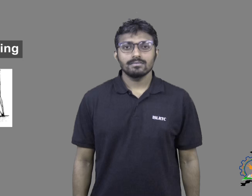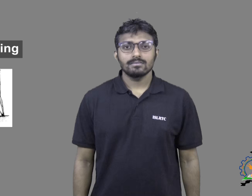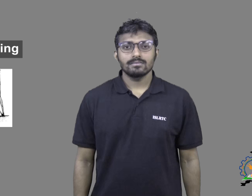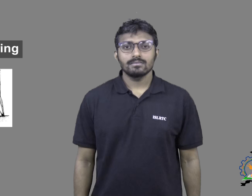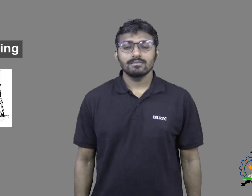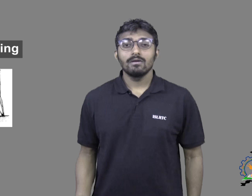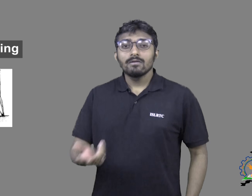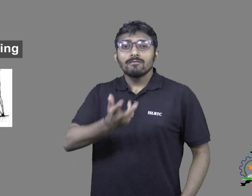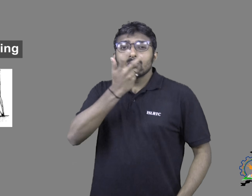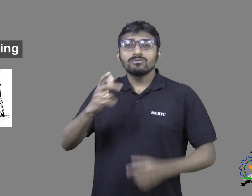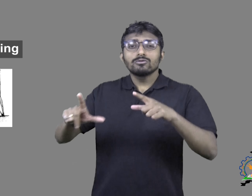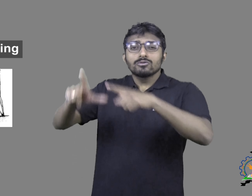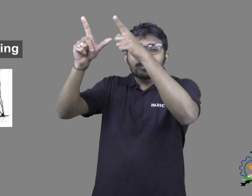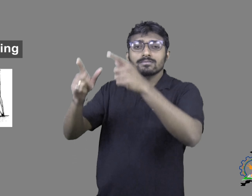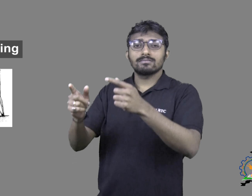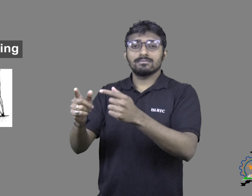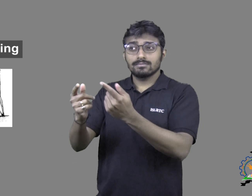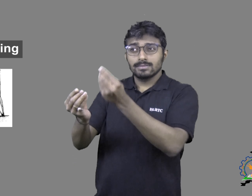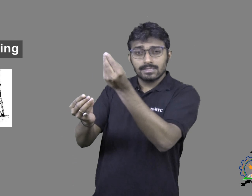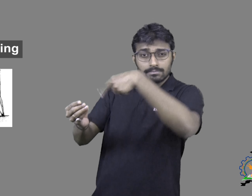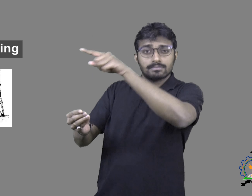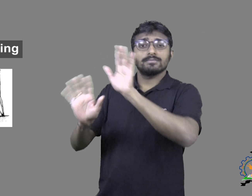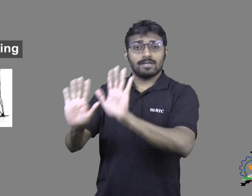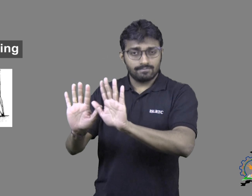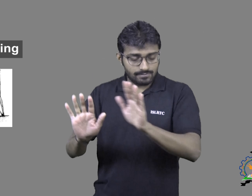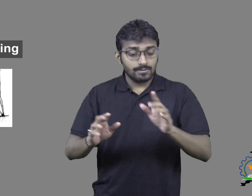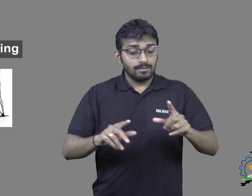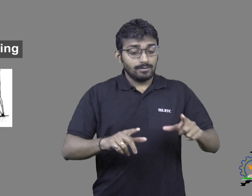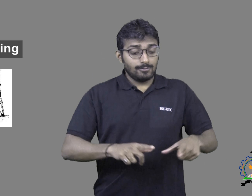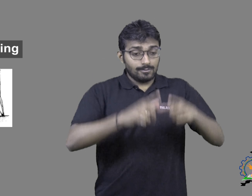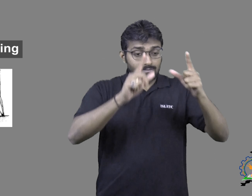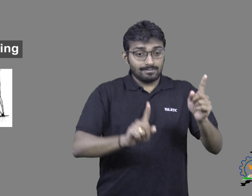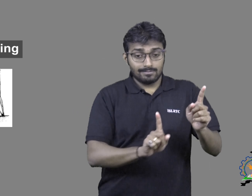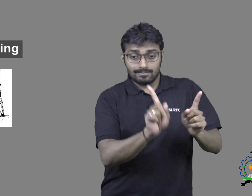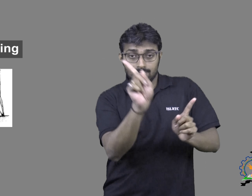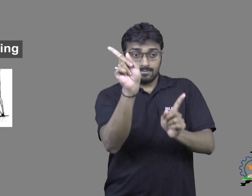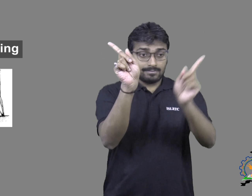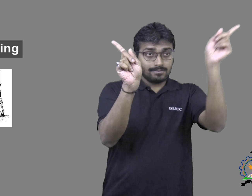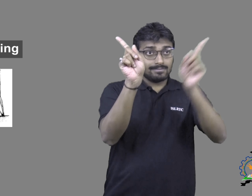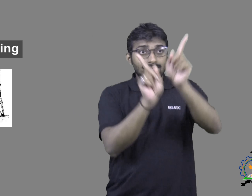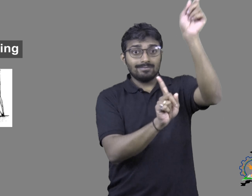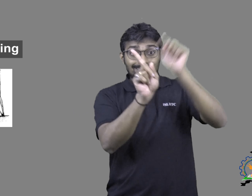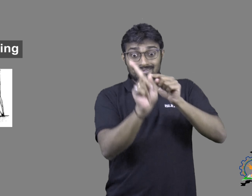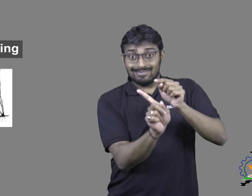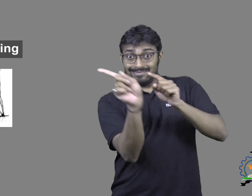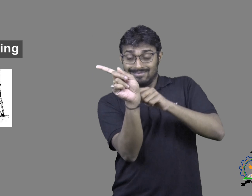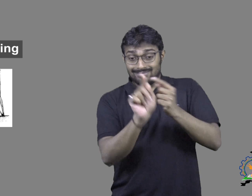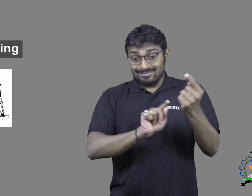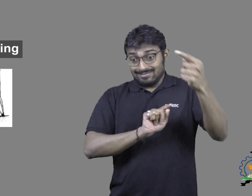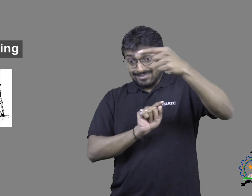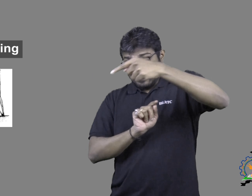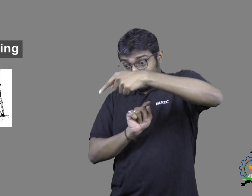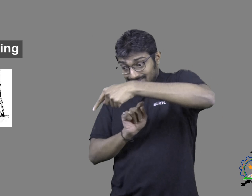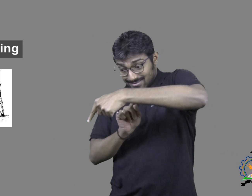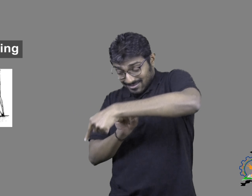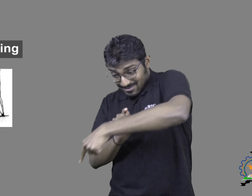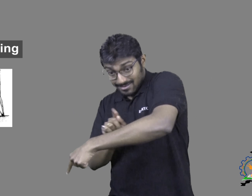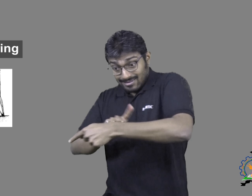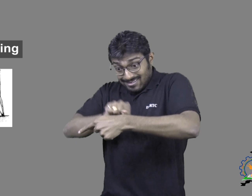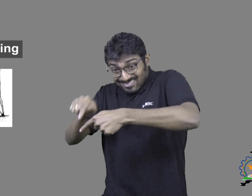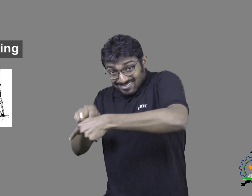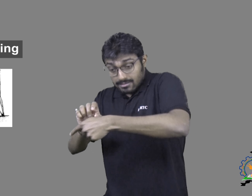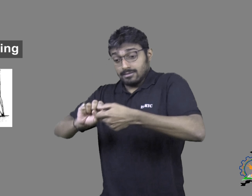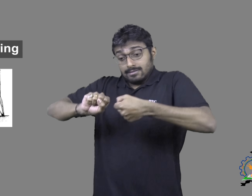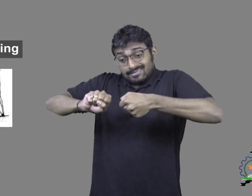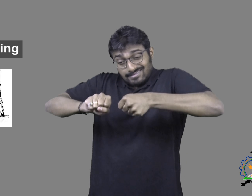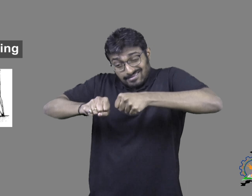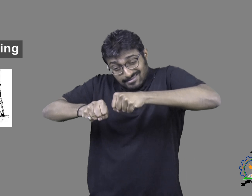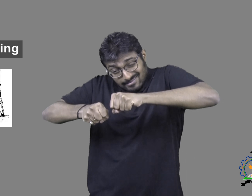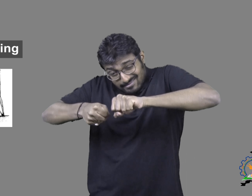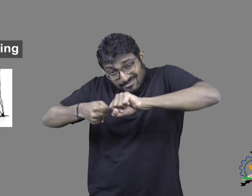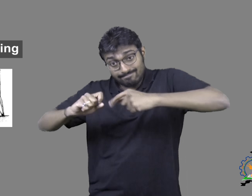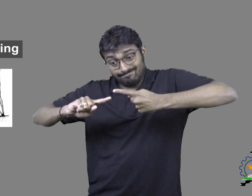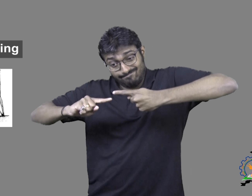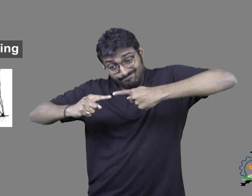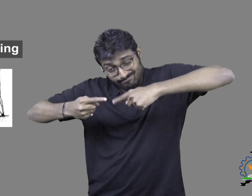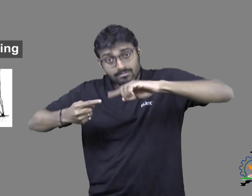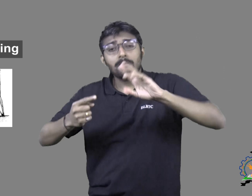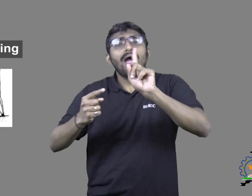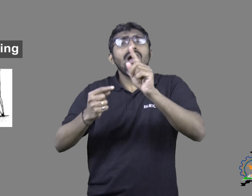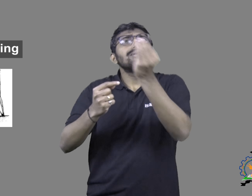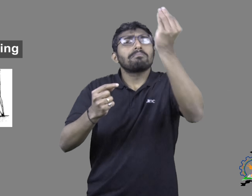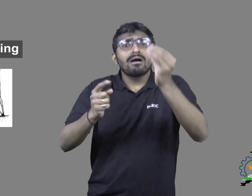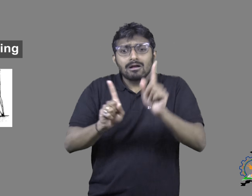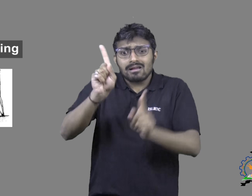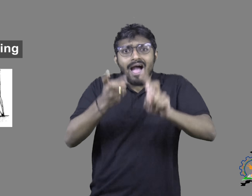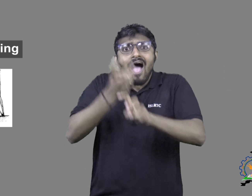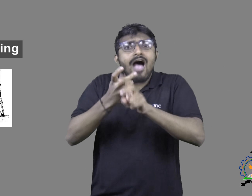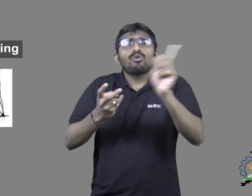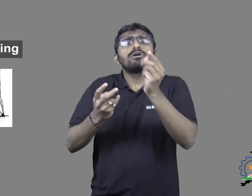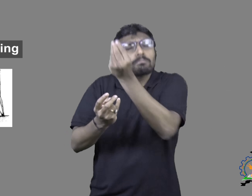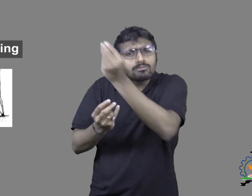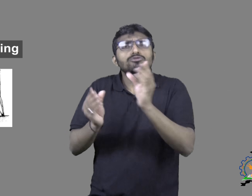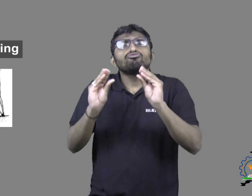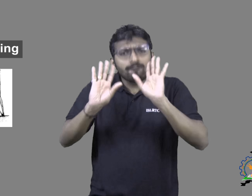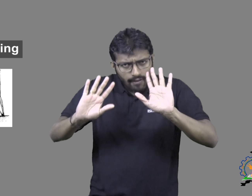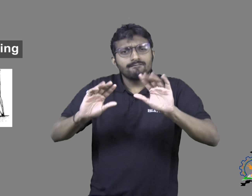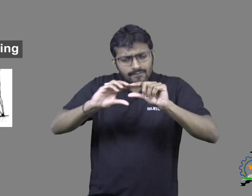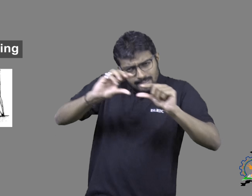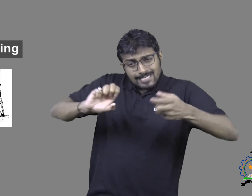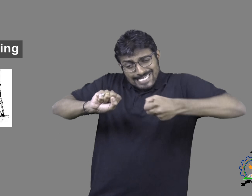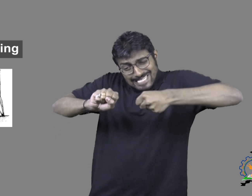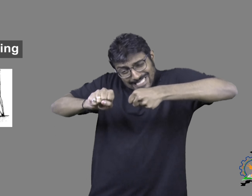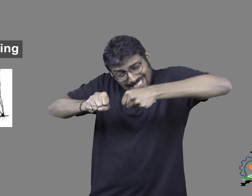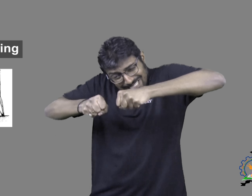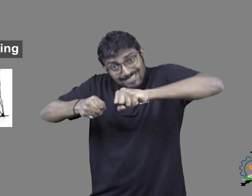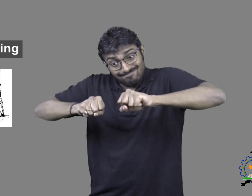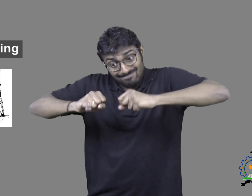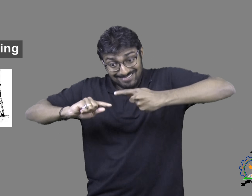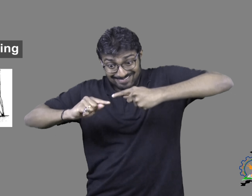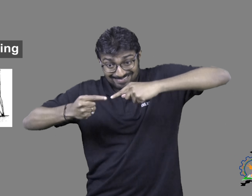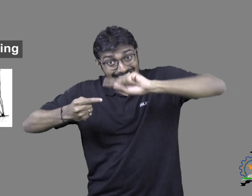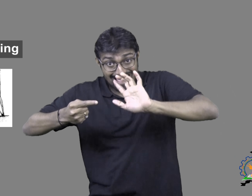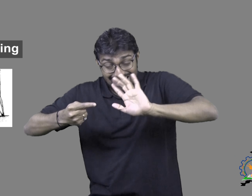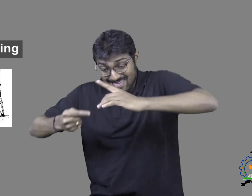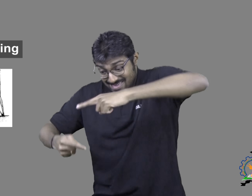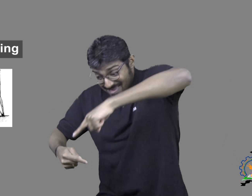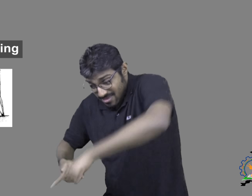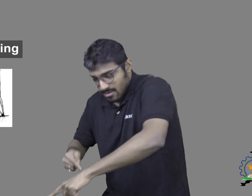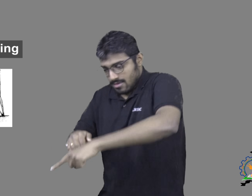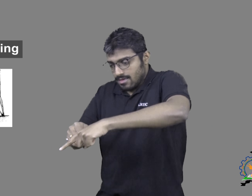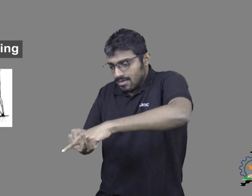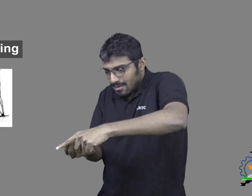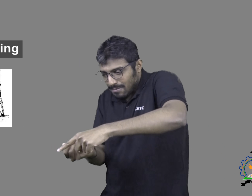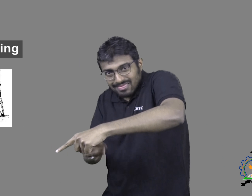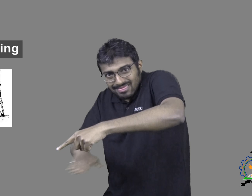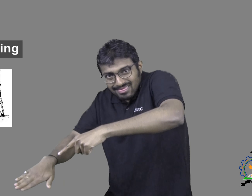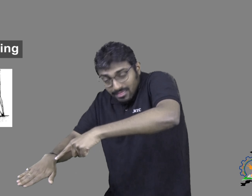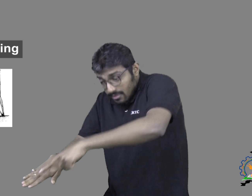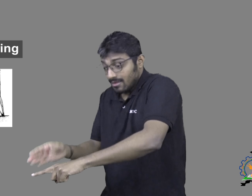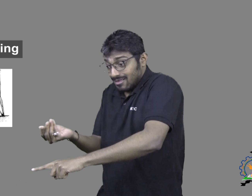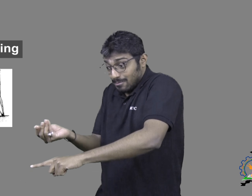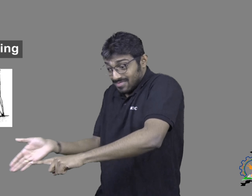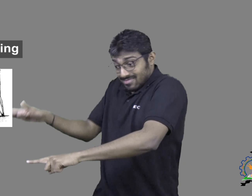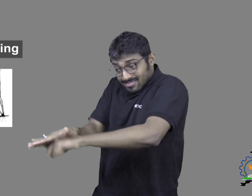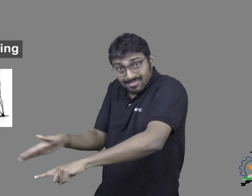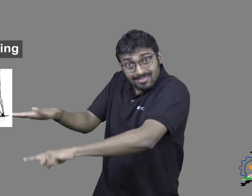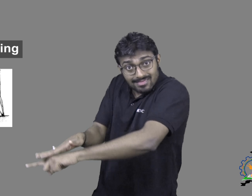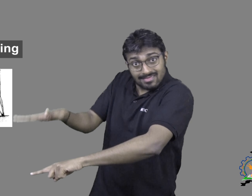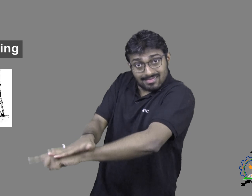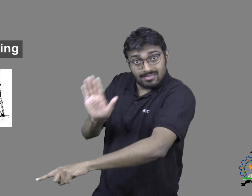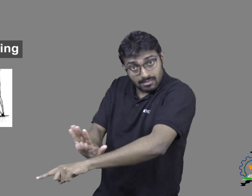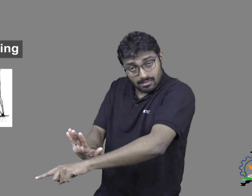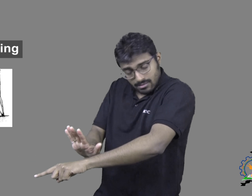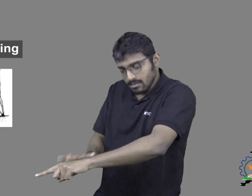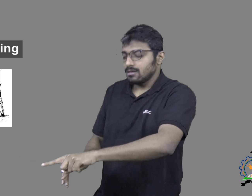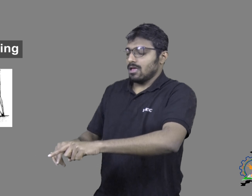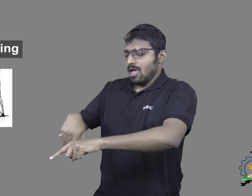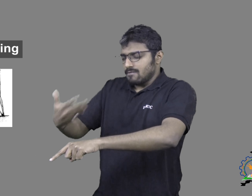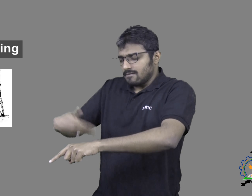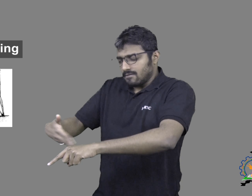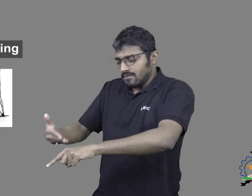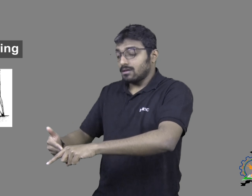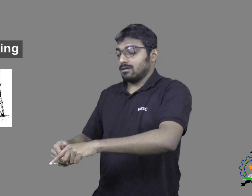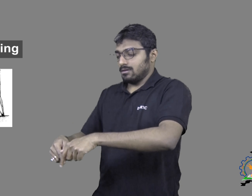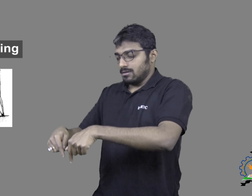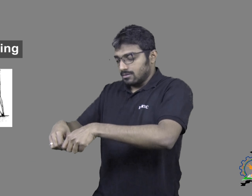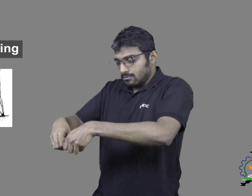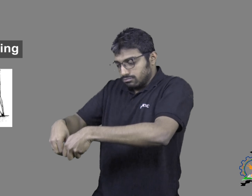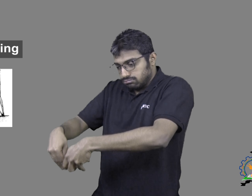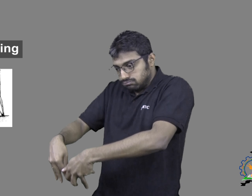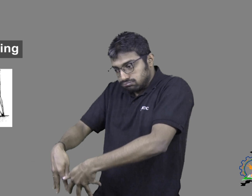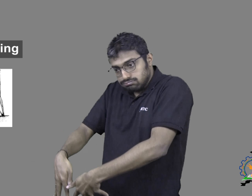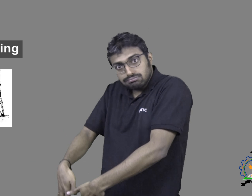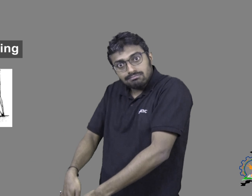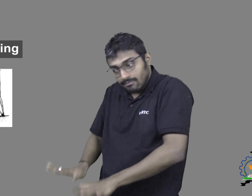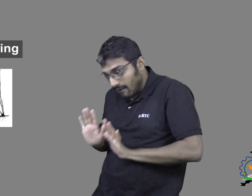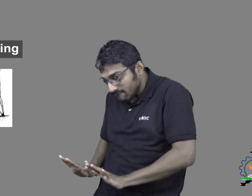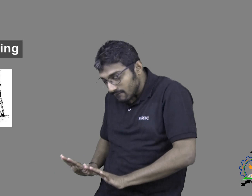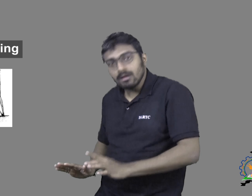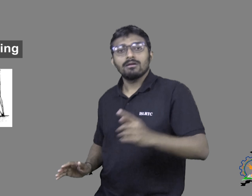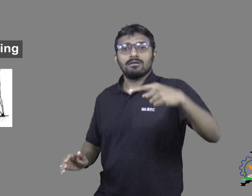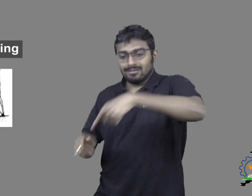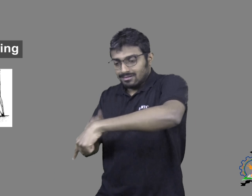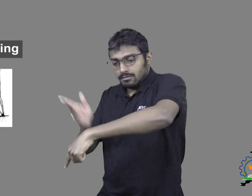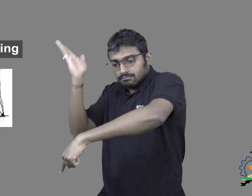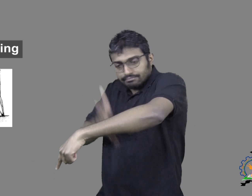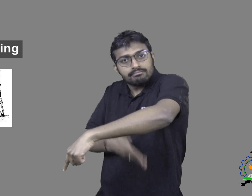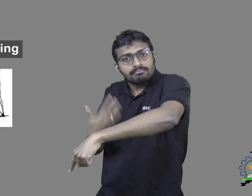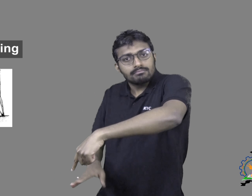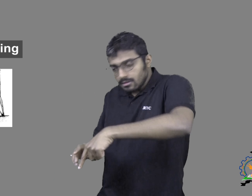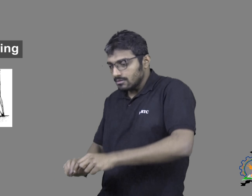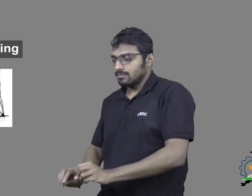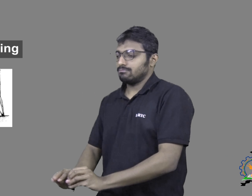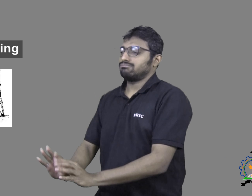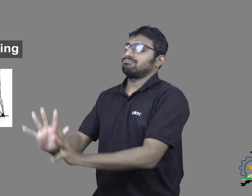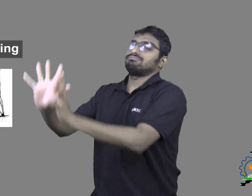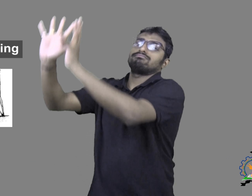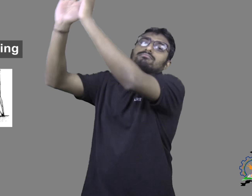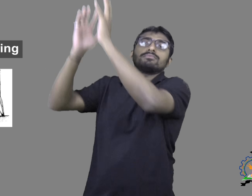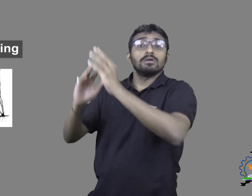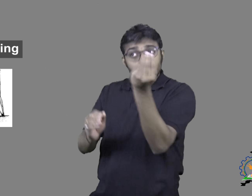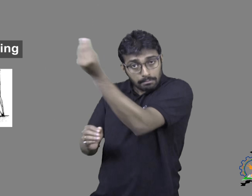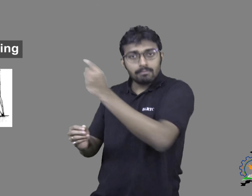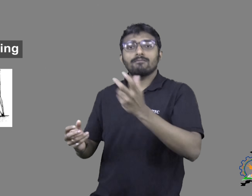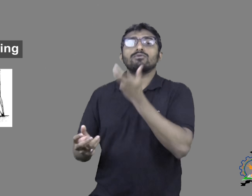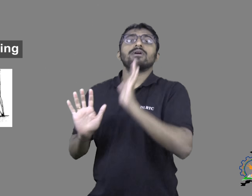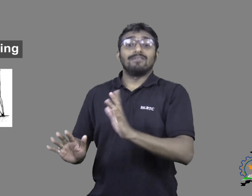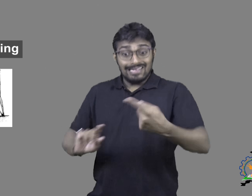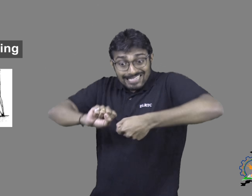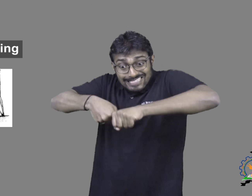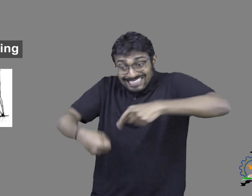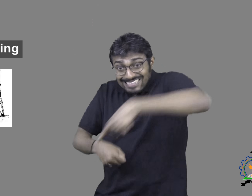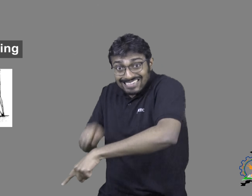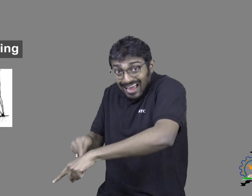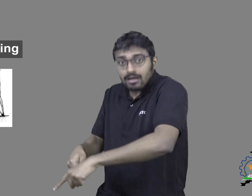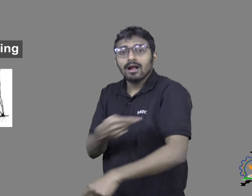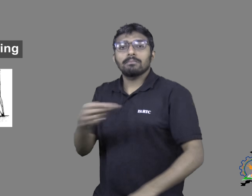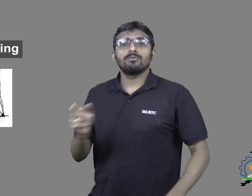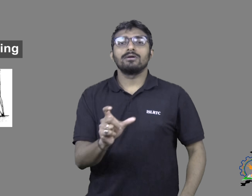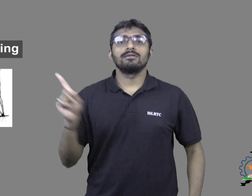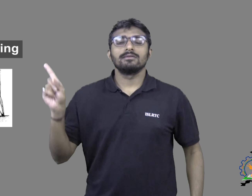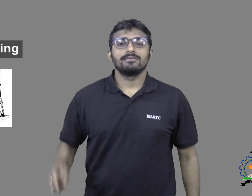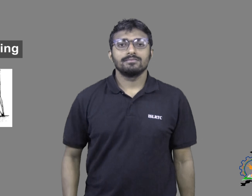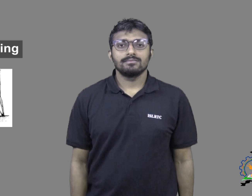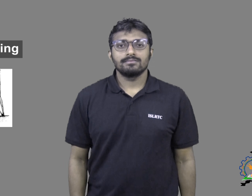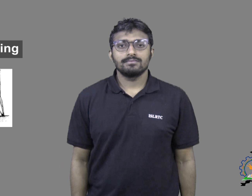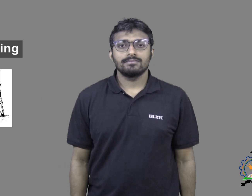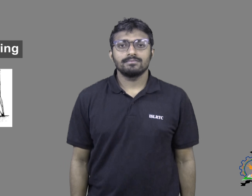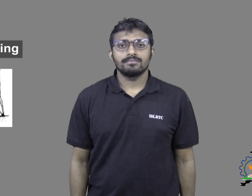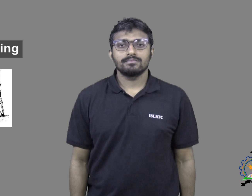Twist Layering